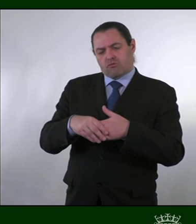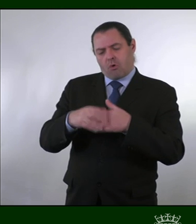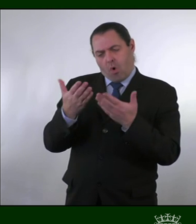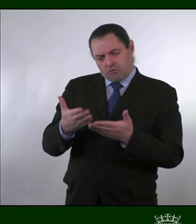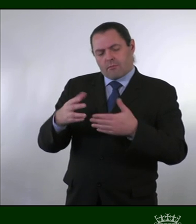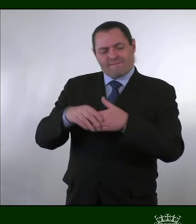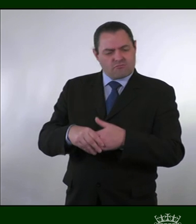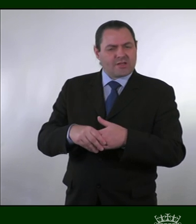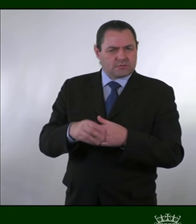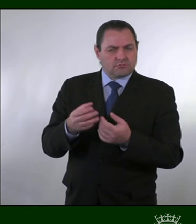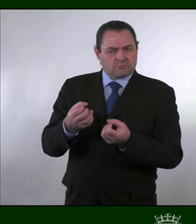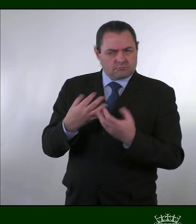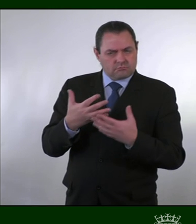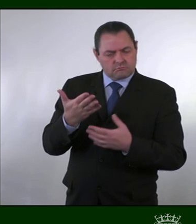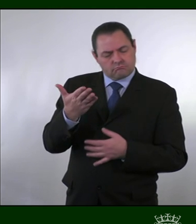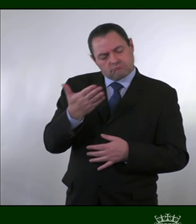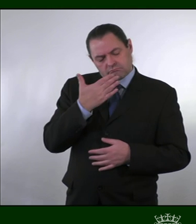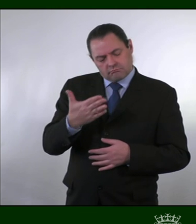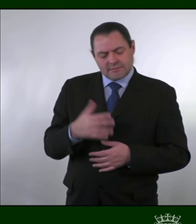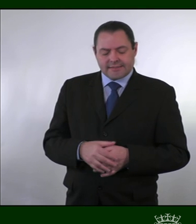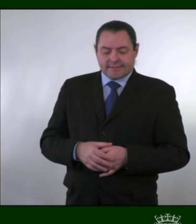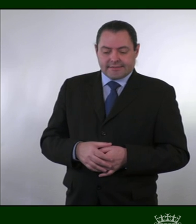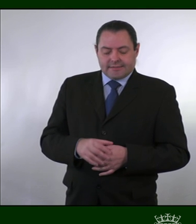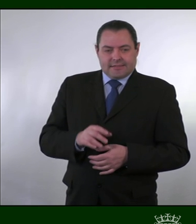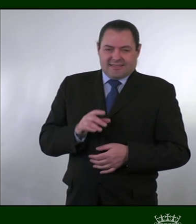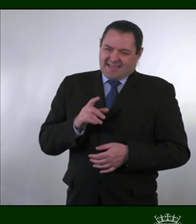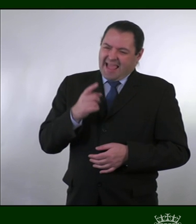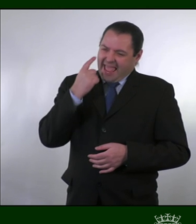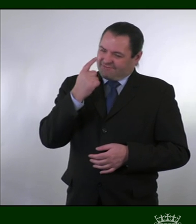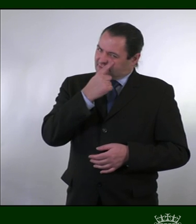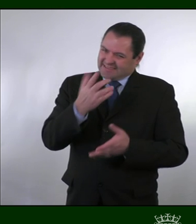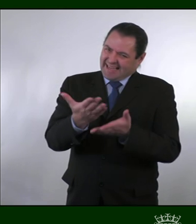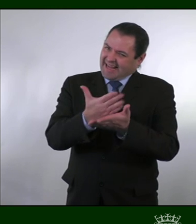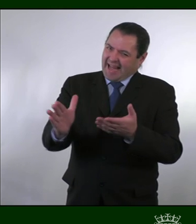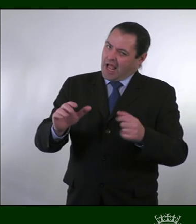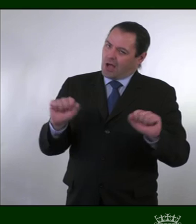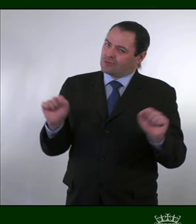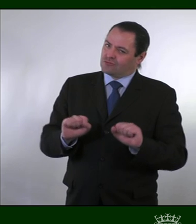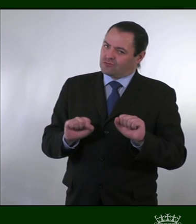It is very kind, but there is evidence both ways on that.